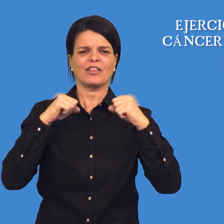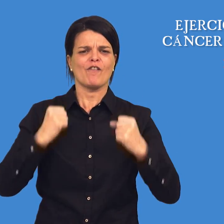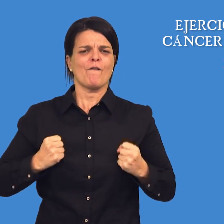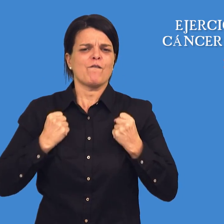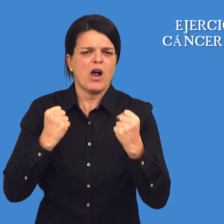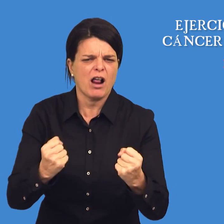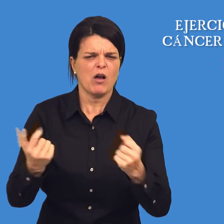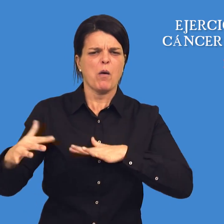fuerte